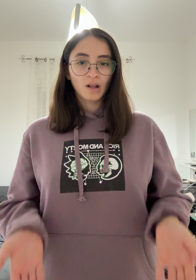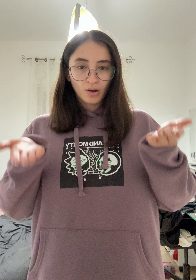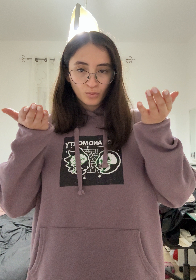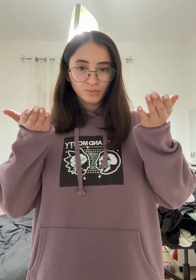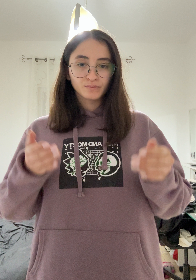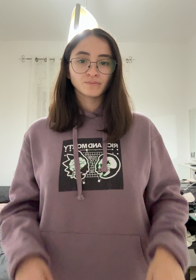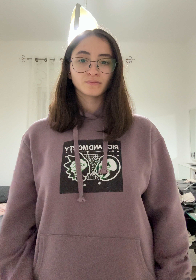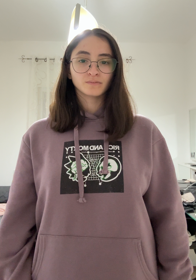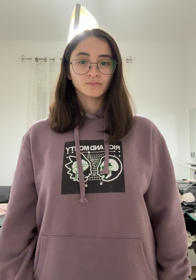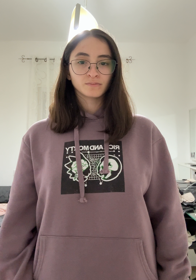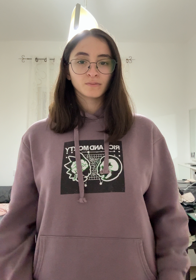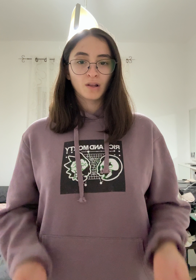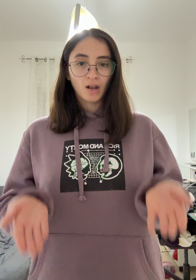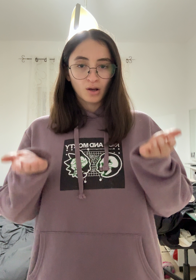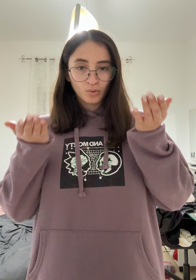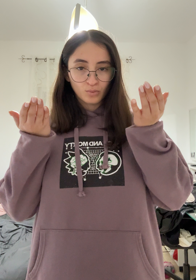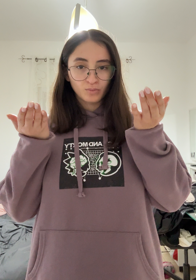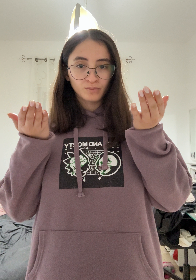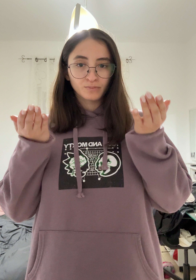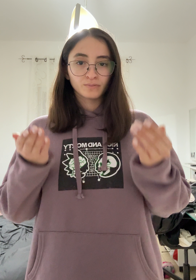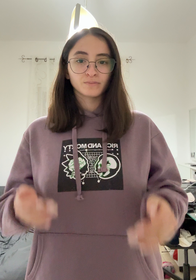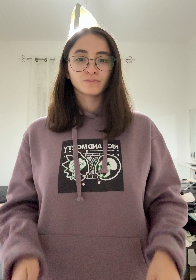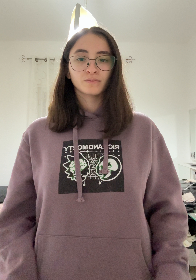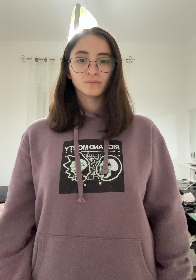לקום